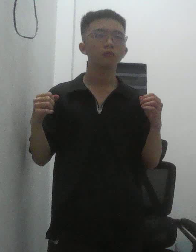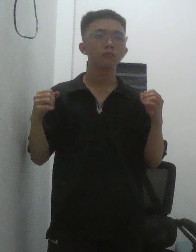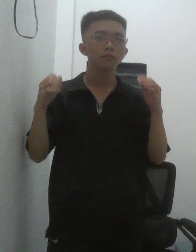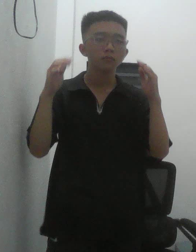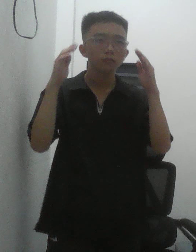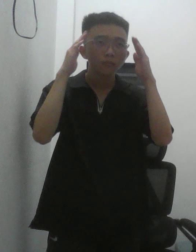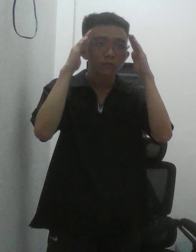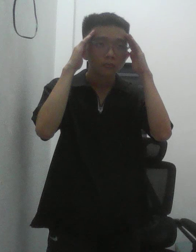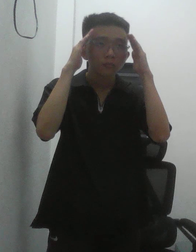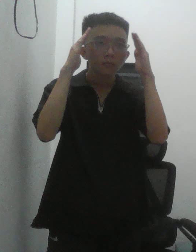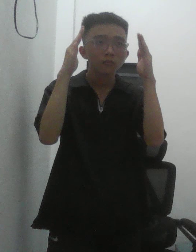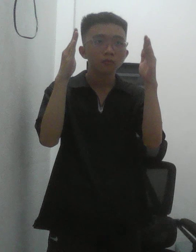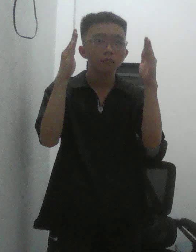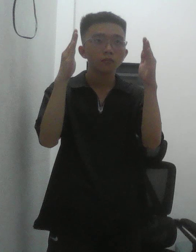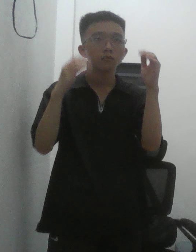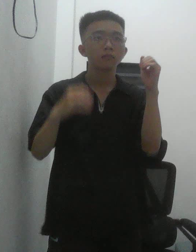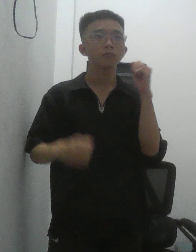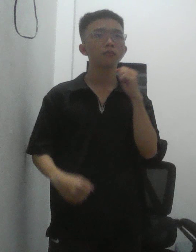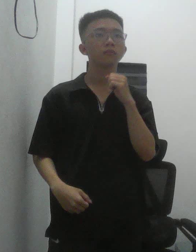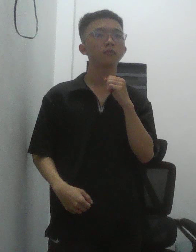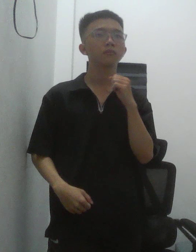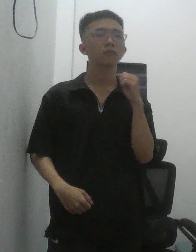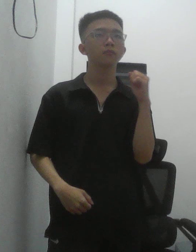khong quan tam